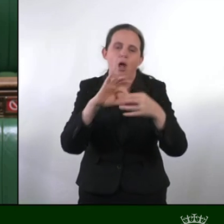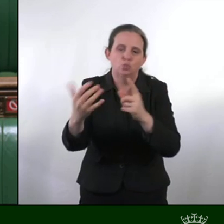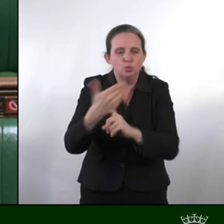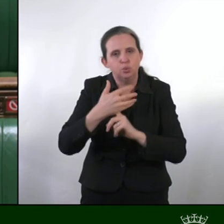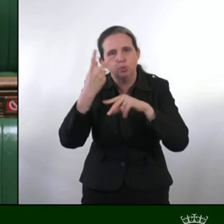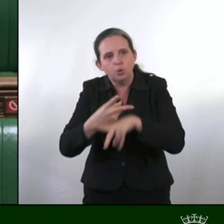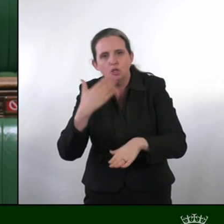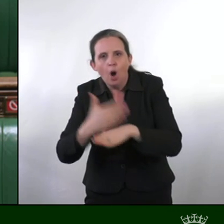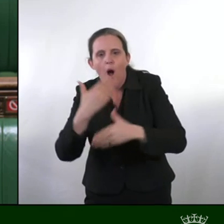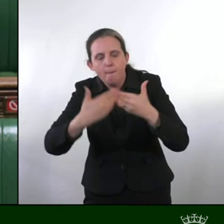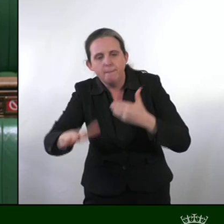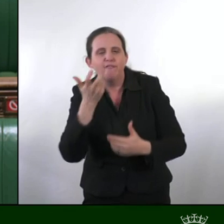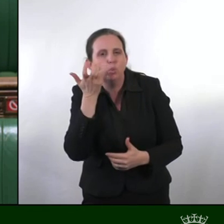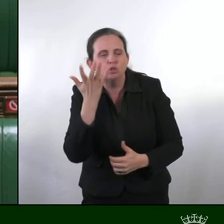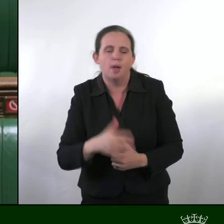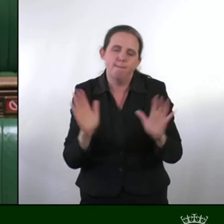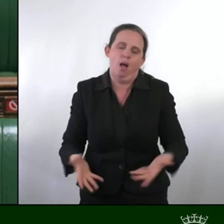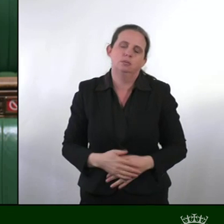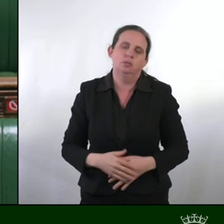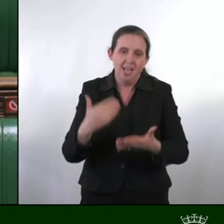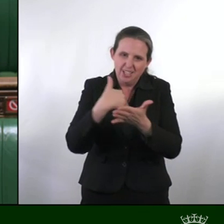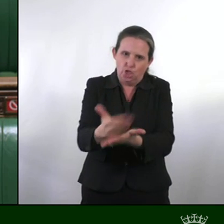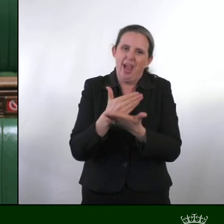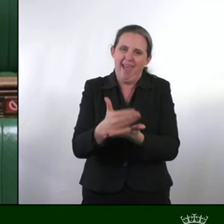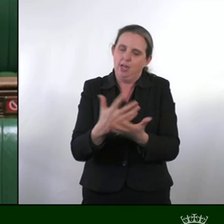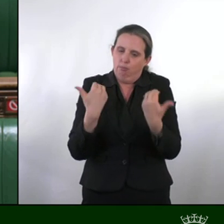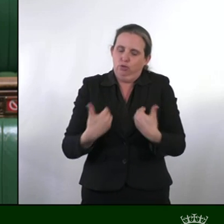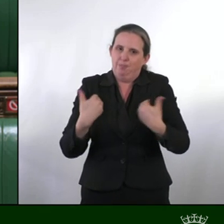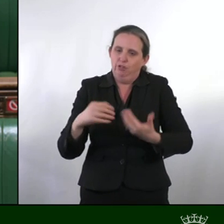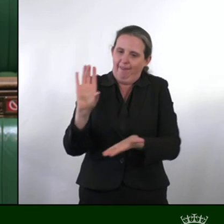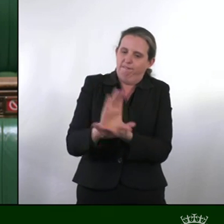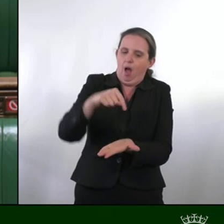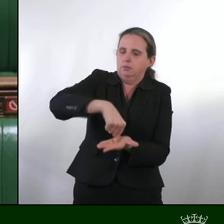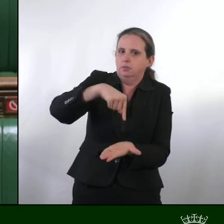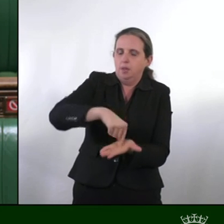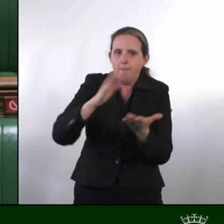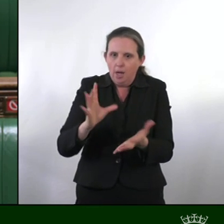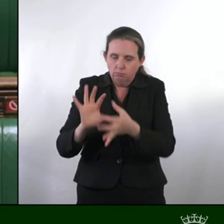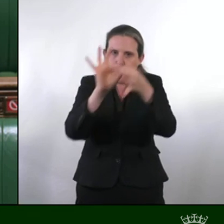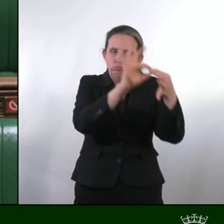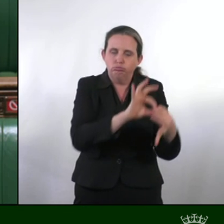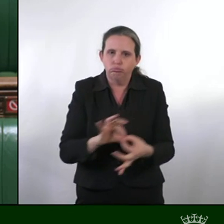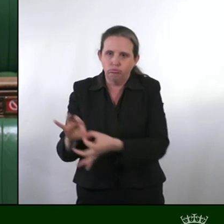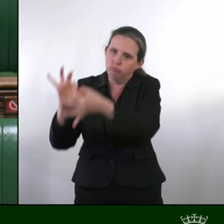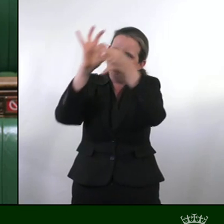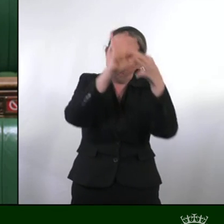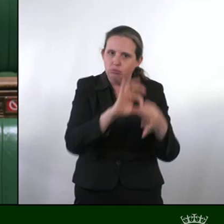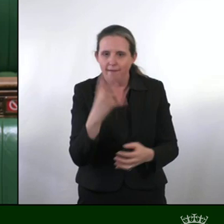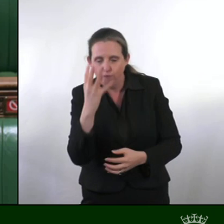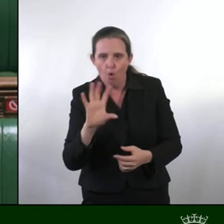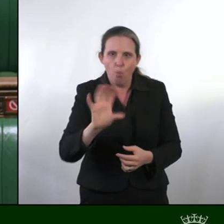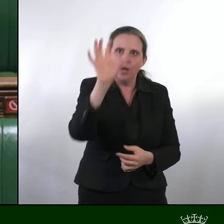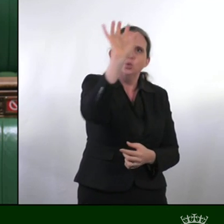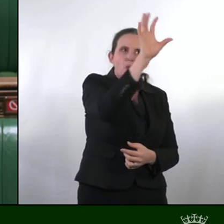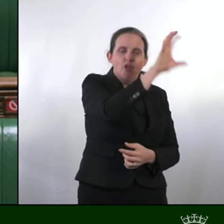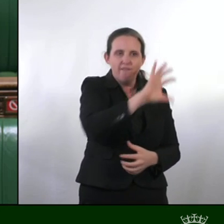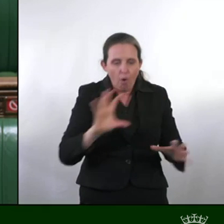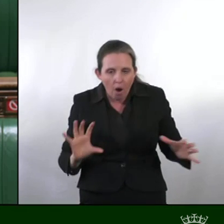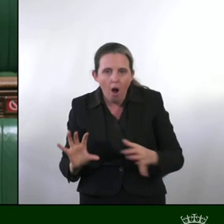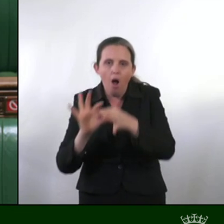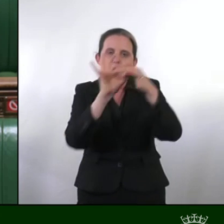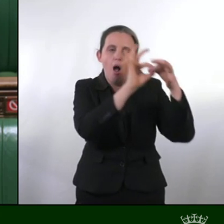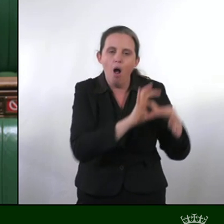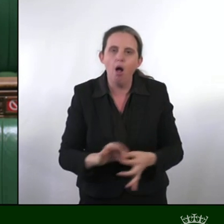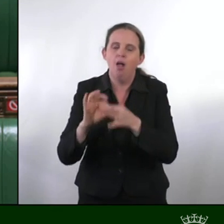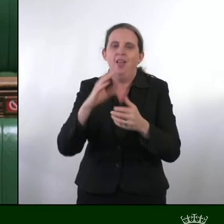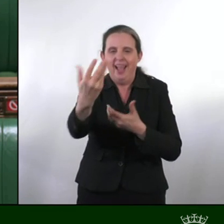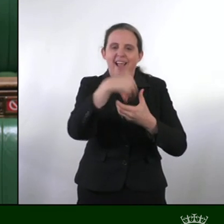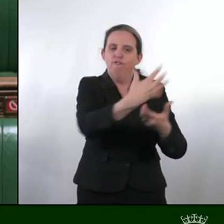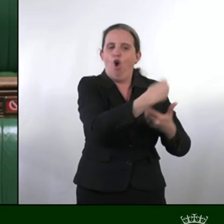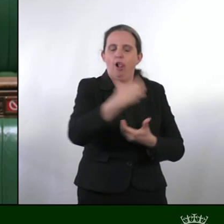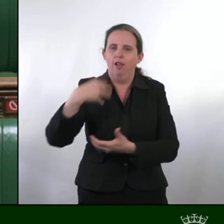It means a shared prosperity fund that is effective because it is delivered not on the whim of Conservative Ministers but from our devolved Governments and our regions.